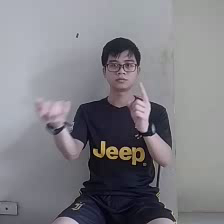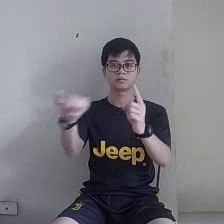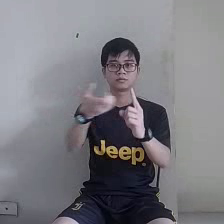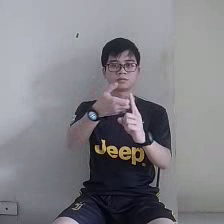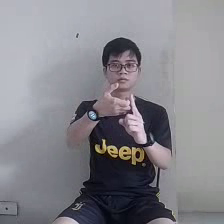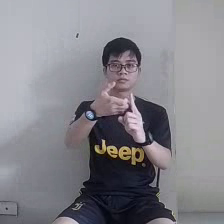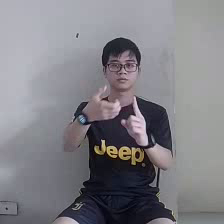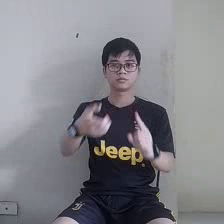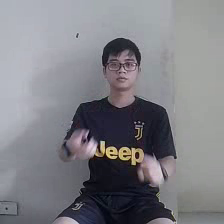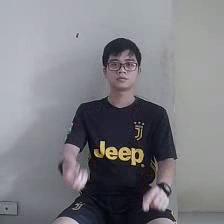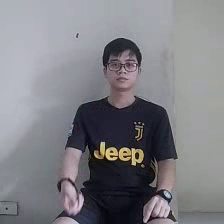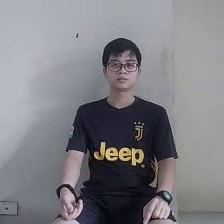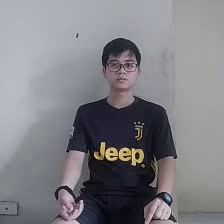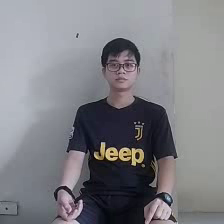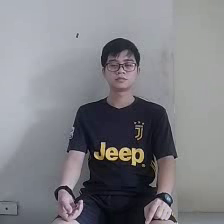Hâm mộ